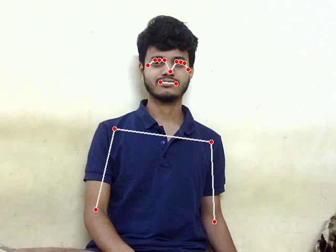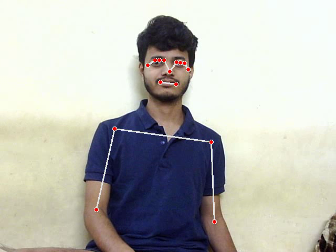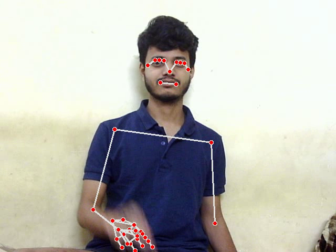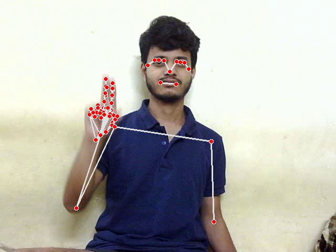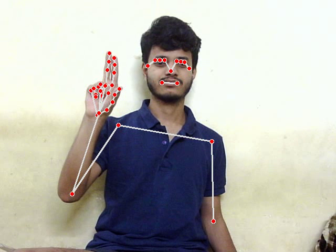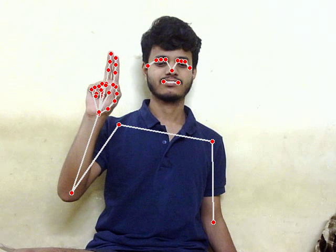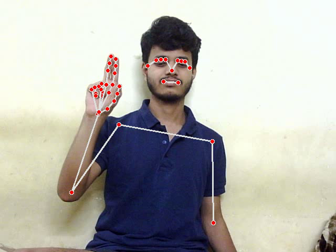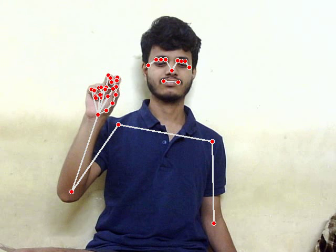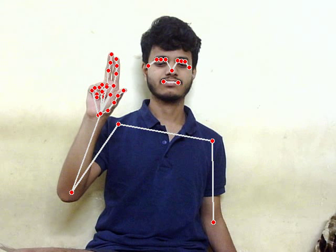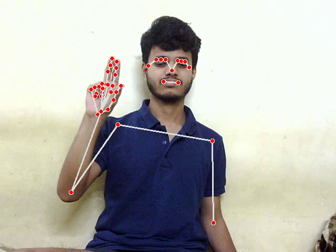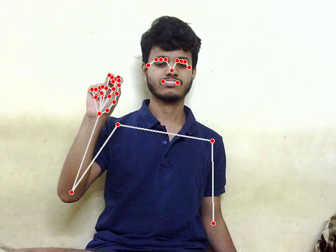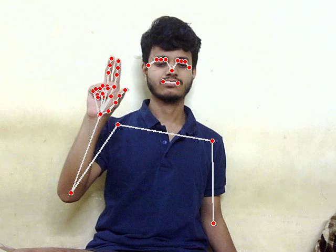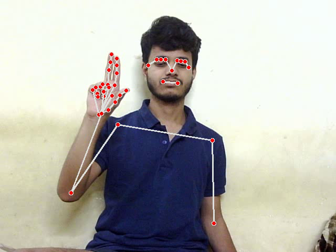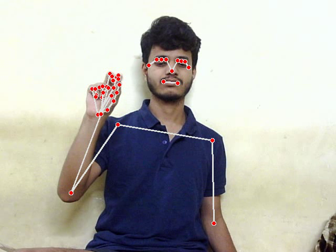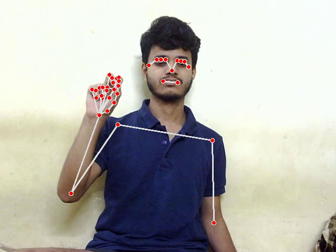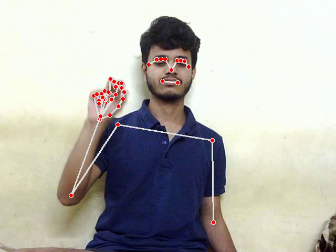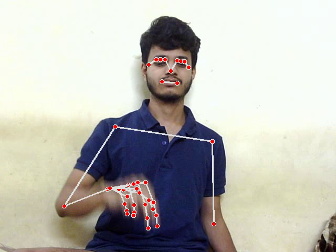no